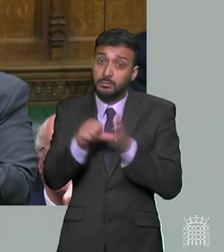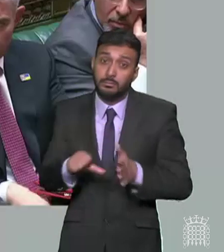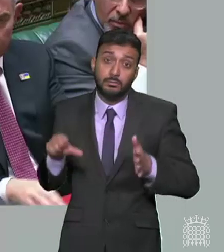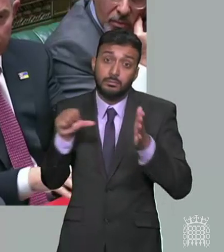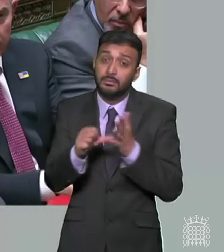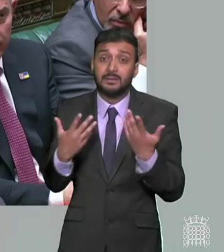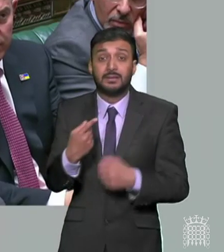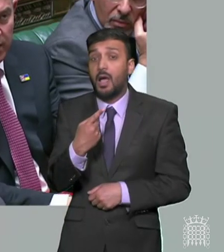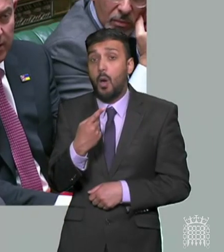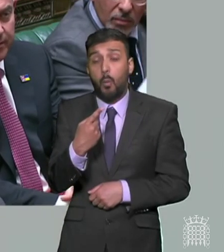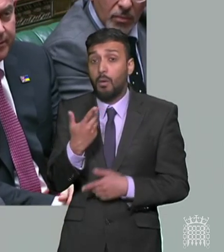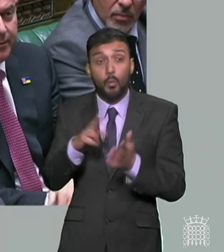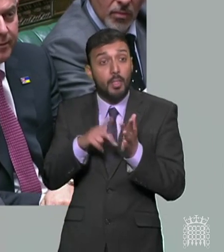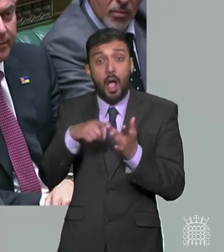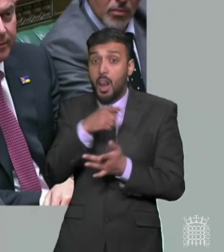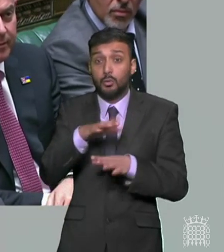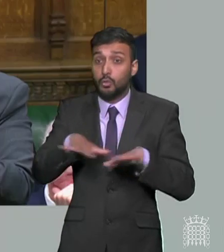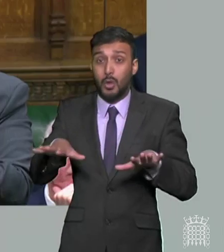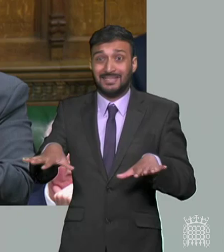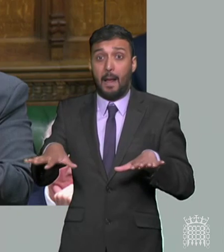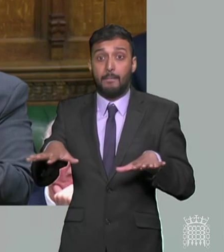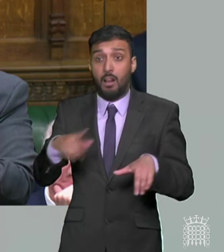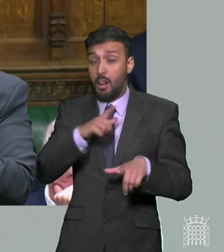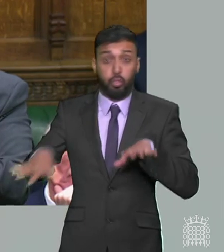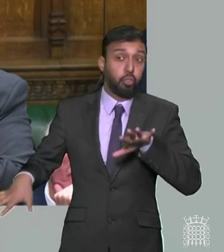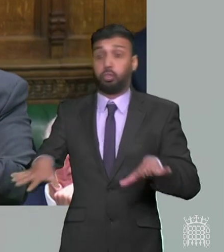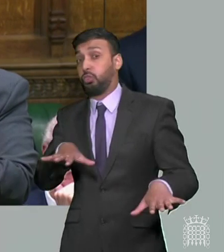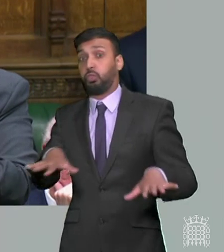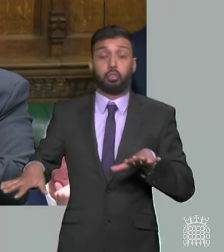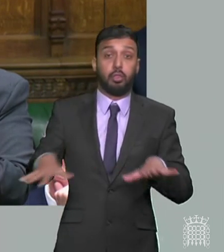Next week, the people of Northern Ireland will go to the polls to elect an Assembly.